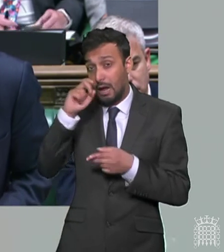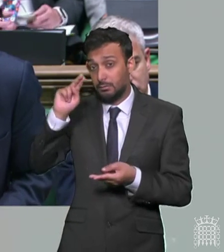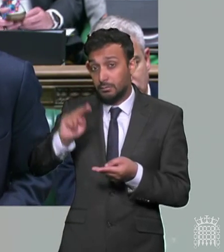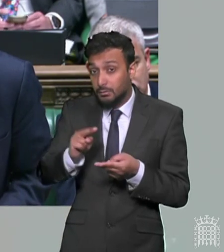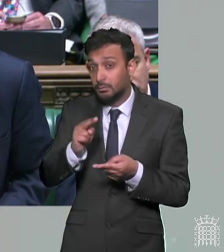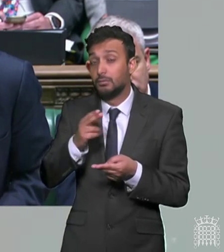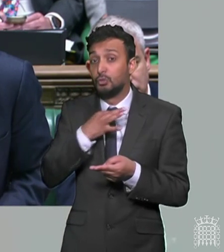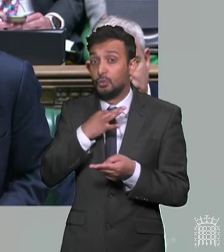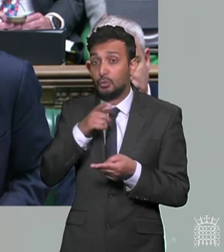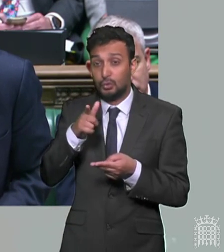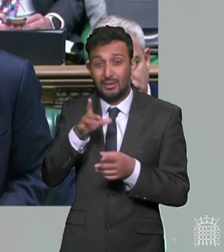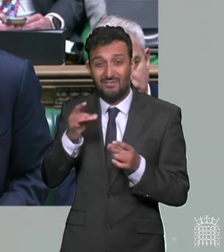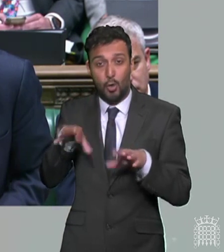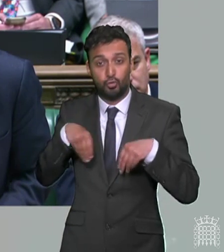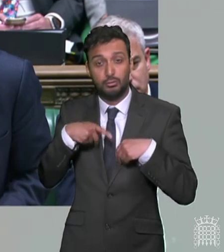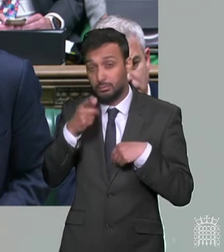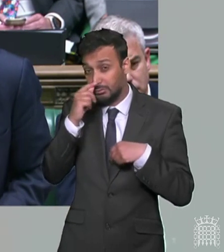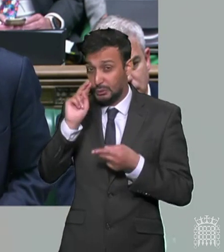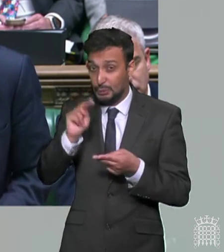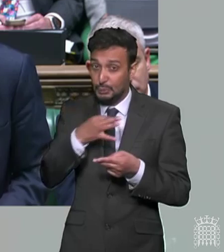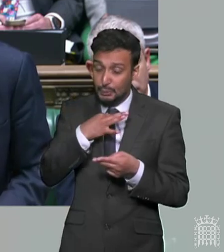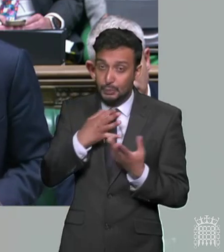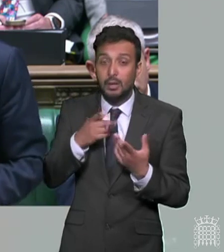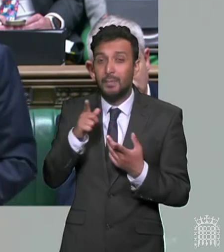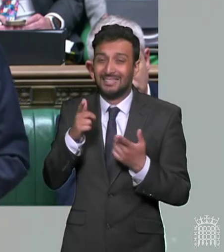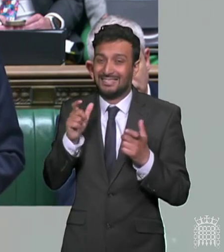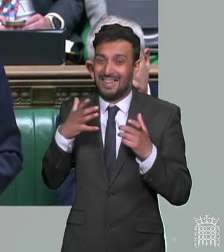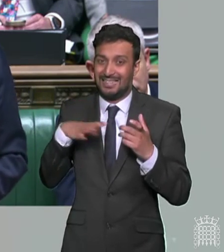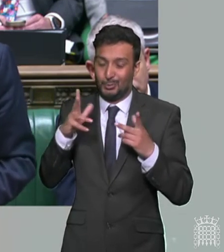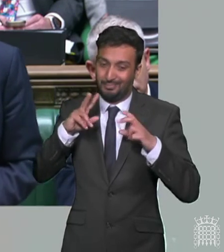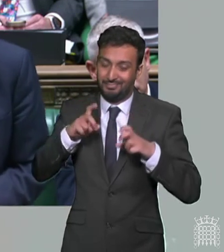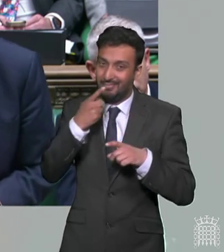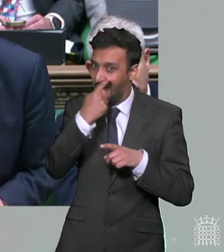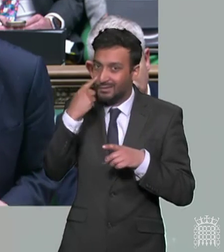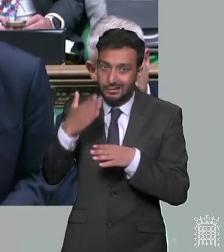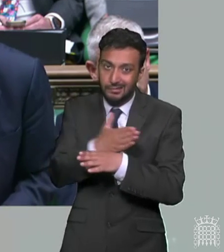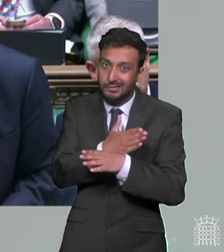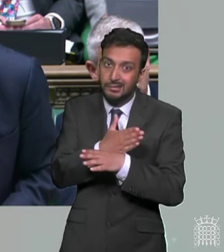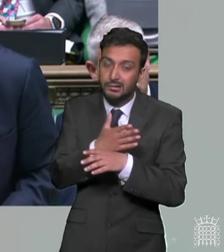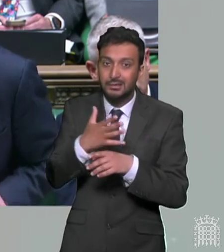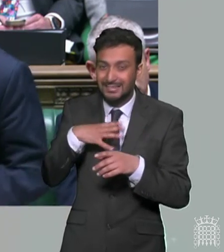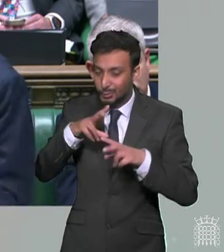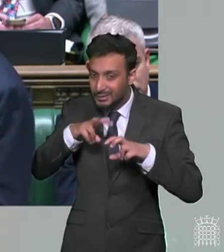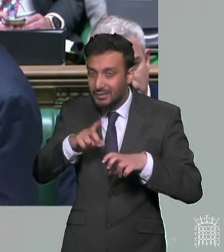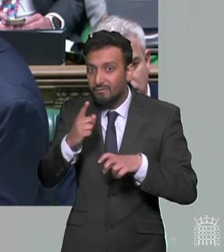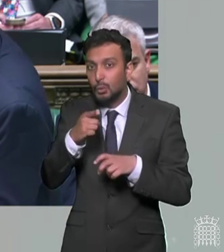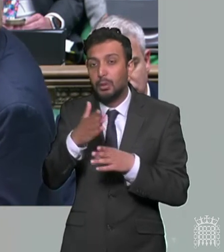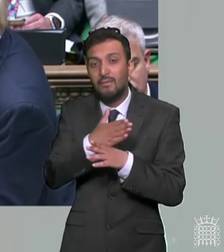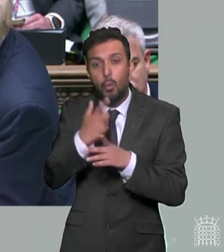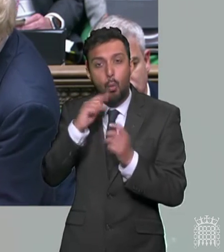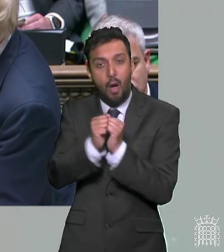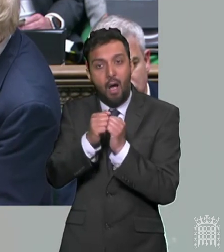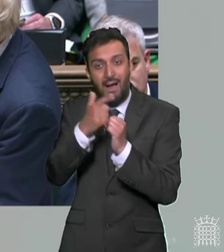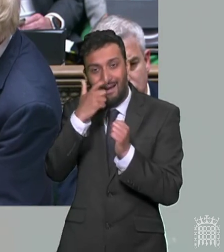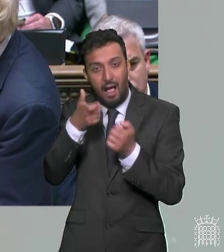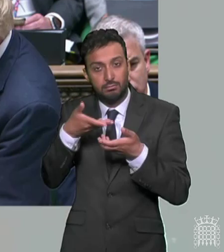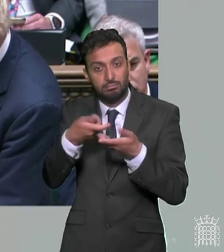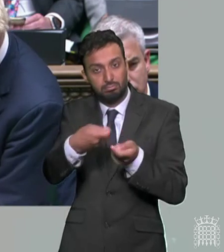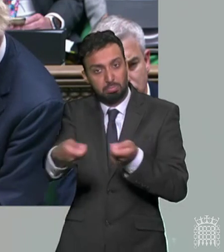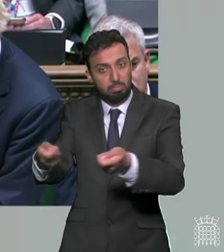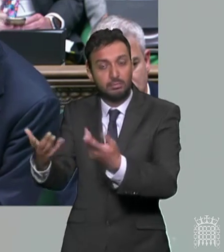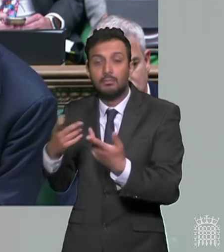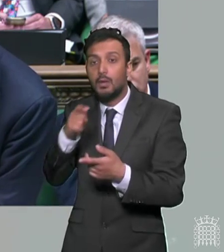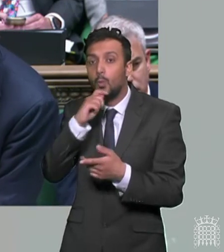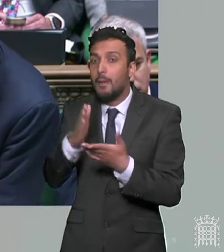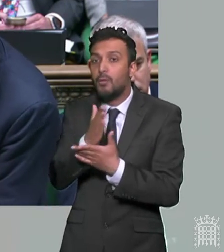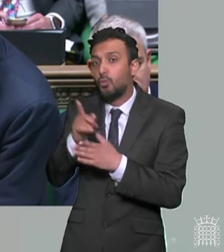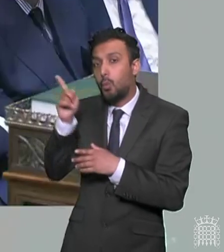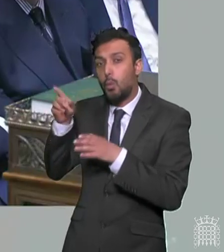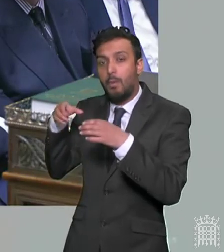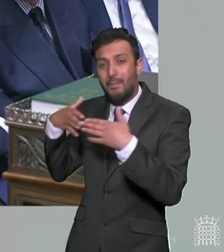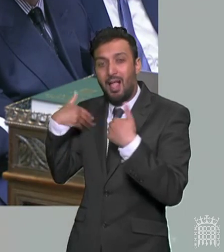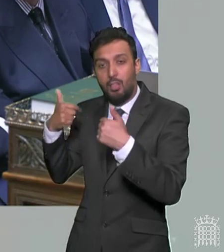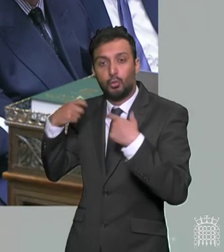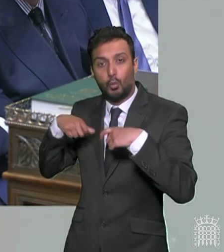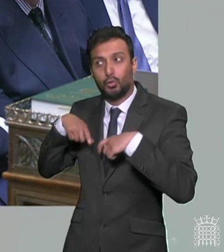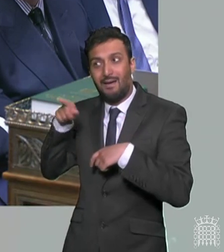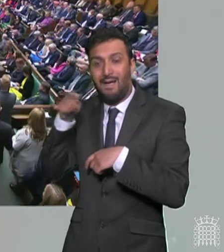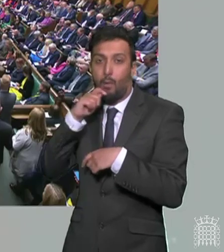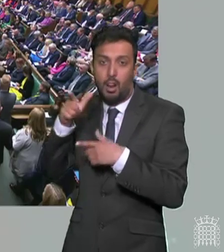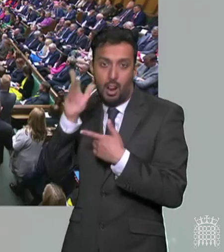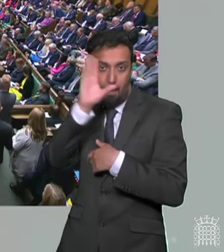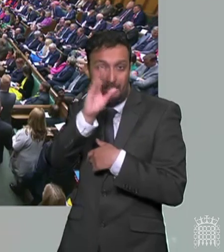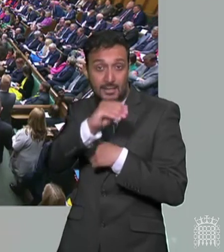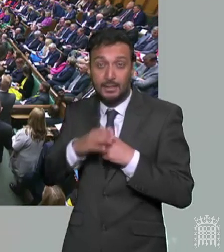We must look at the evidence before we can make a decision about whether it should be available, but I will make sure that the Department of Health and Social Care keeps him updated on the progress we are making.